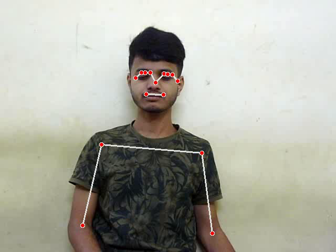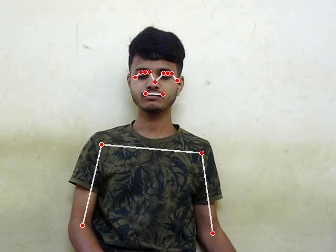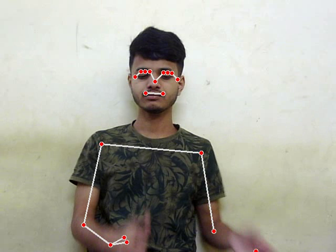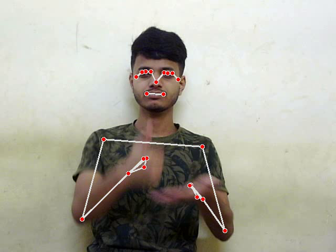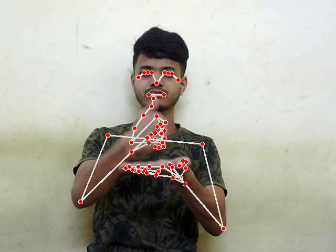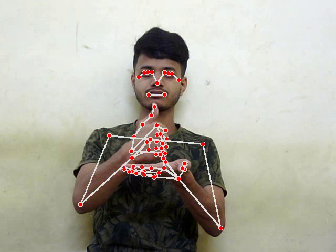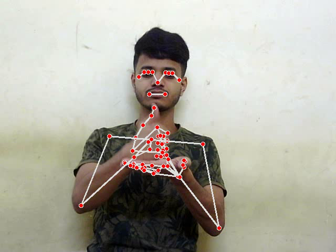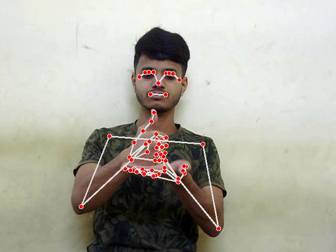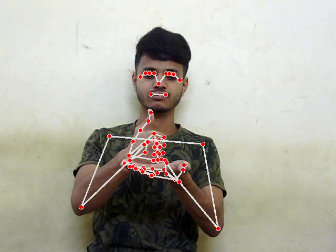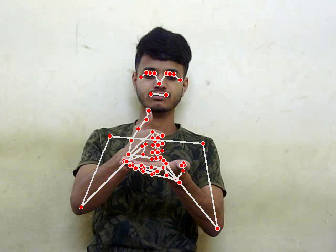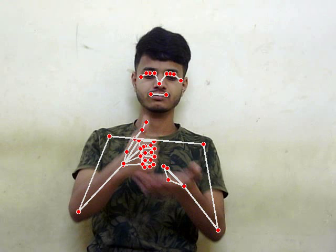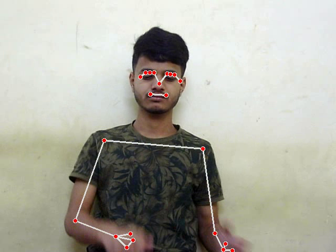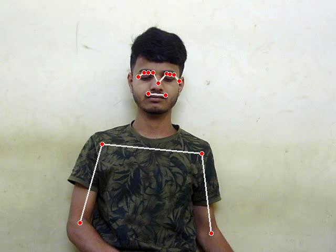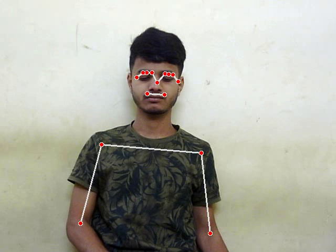help